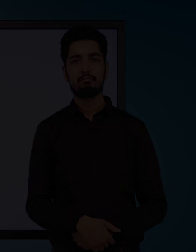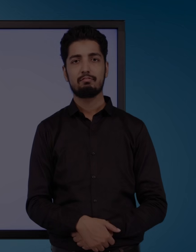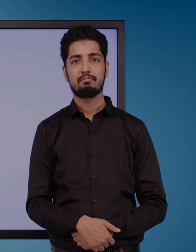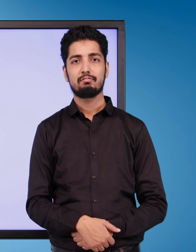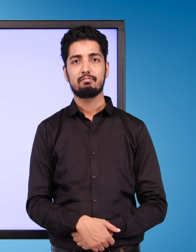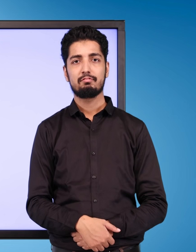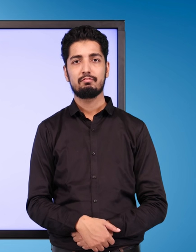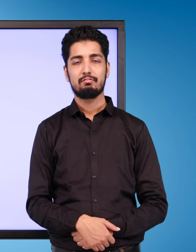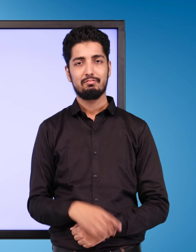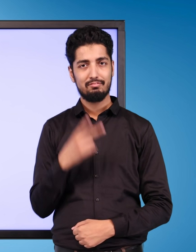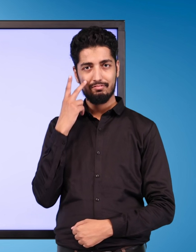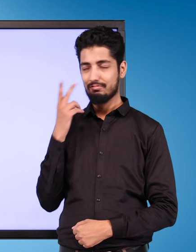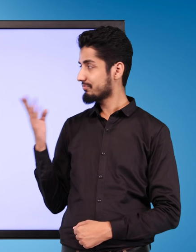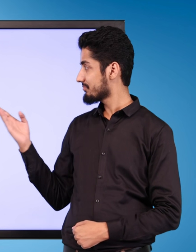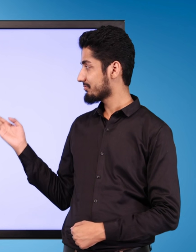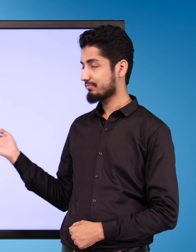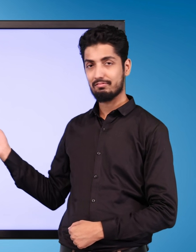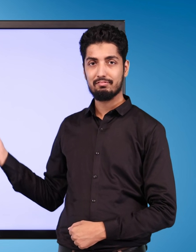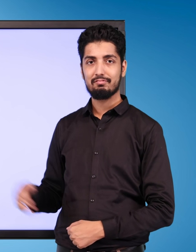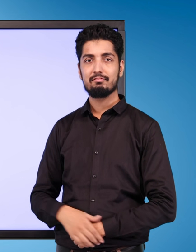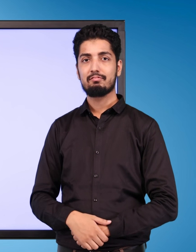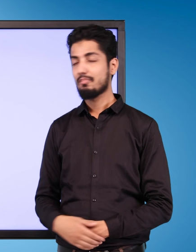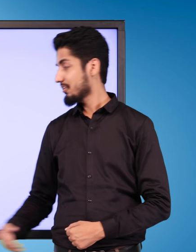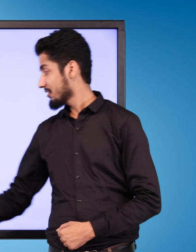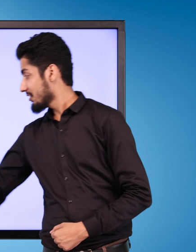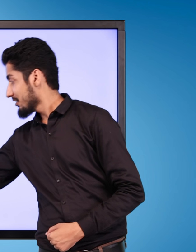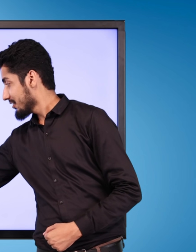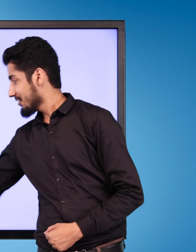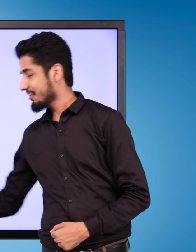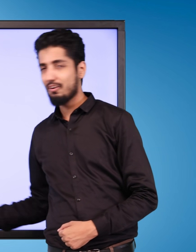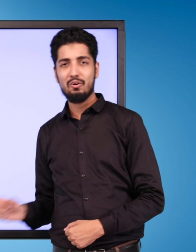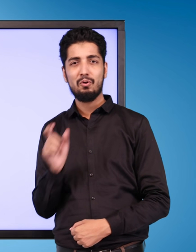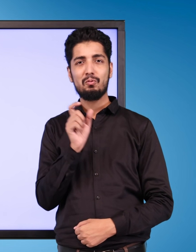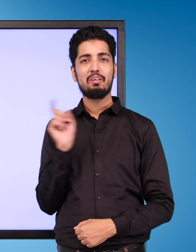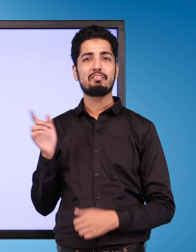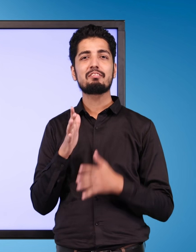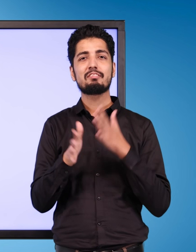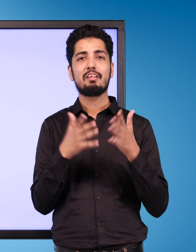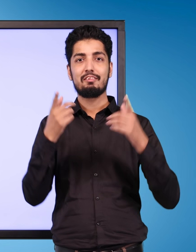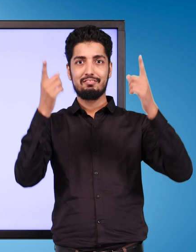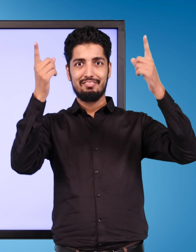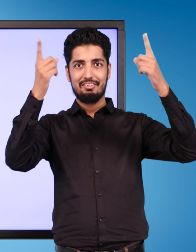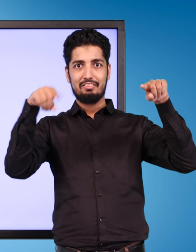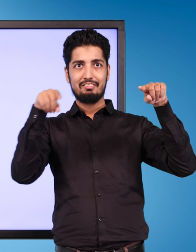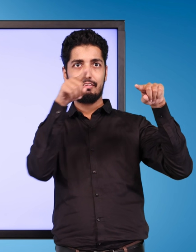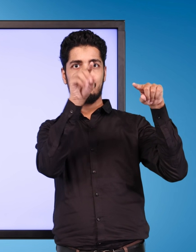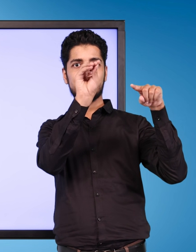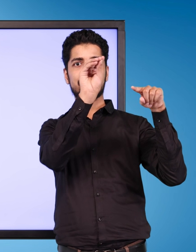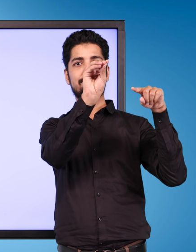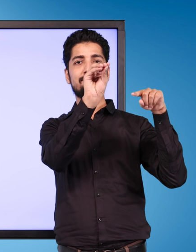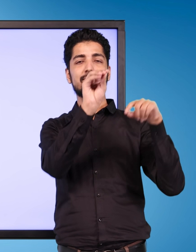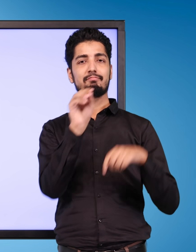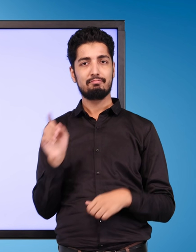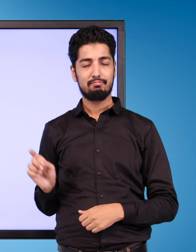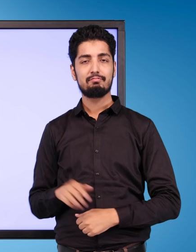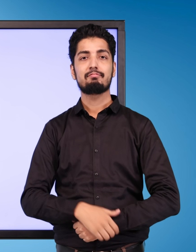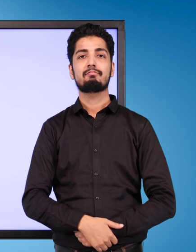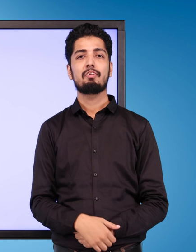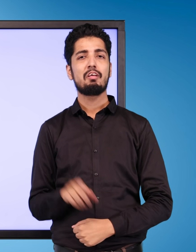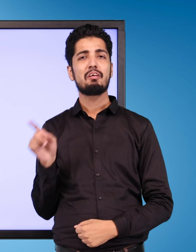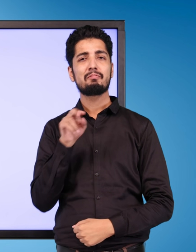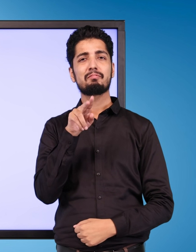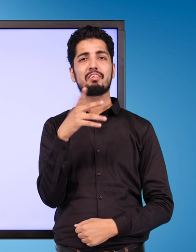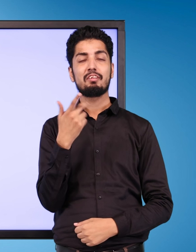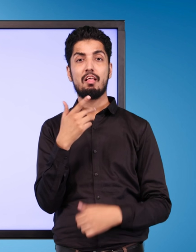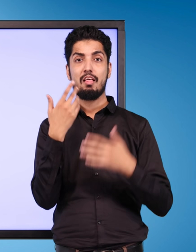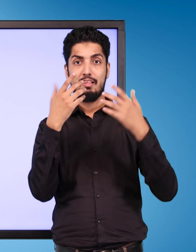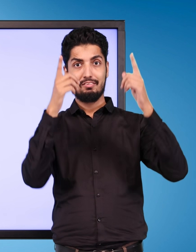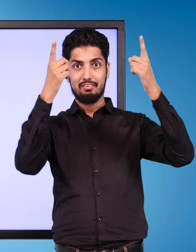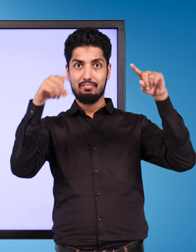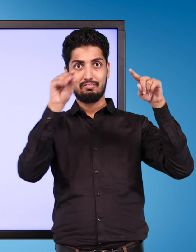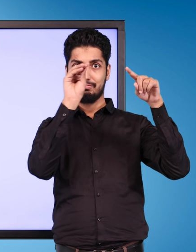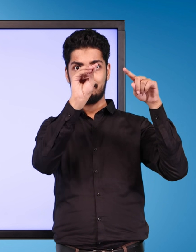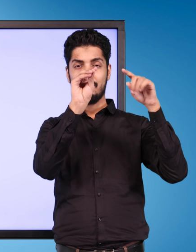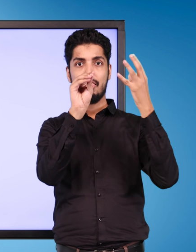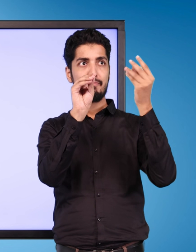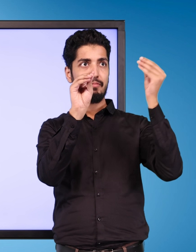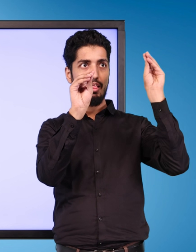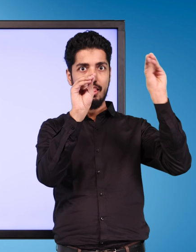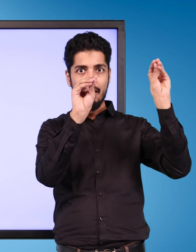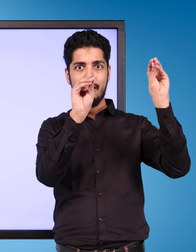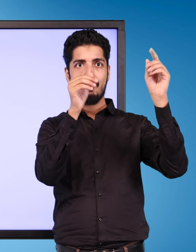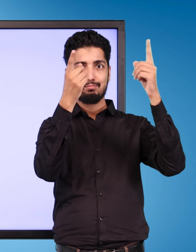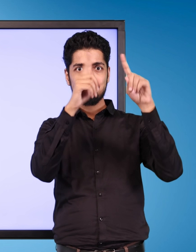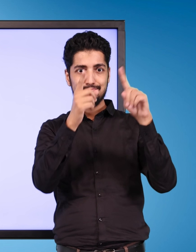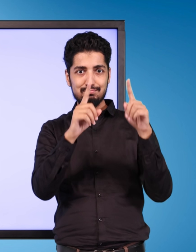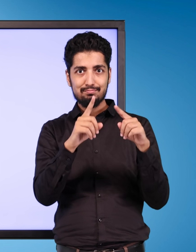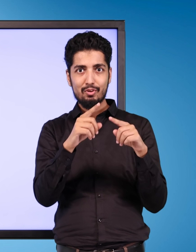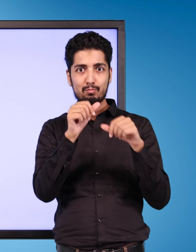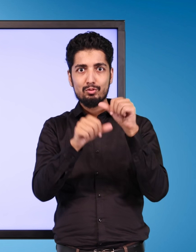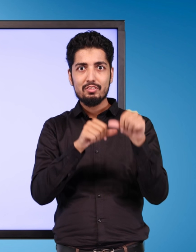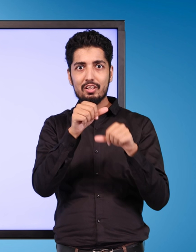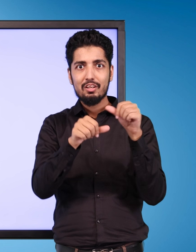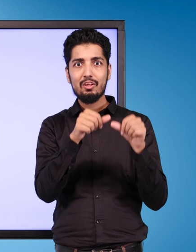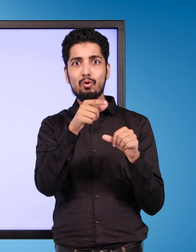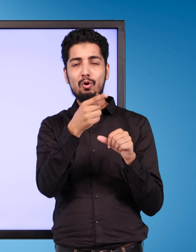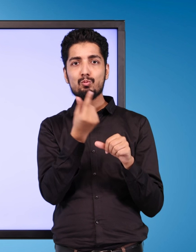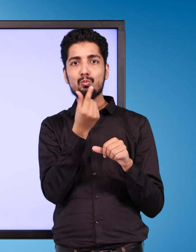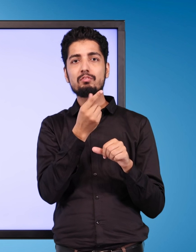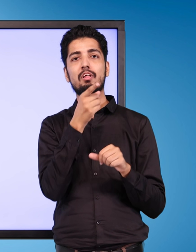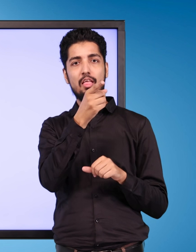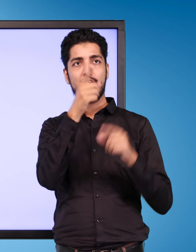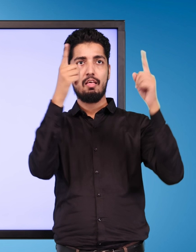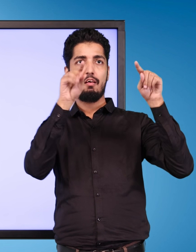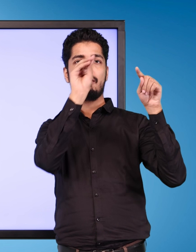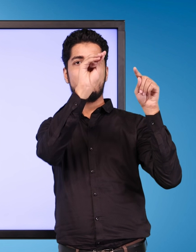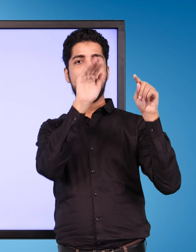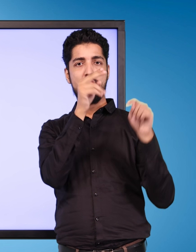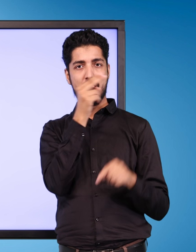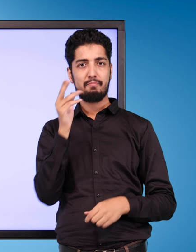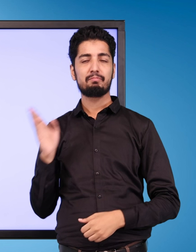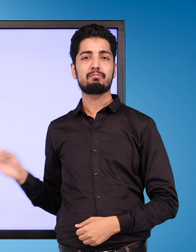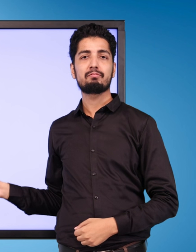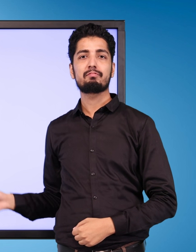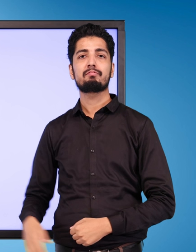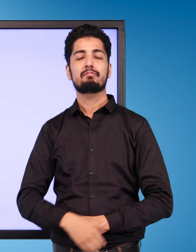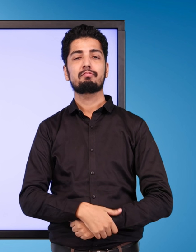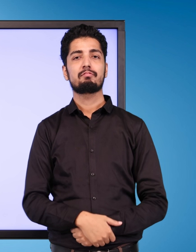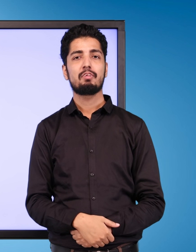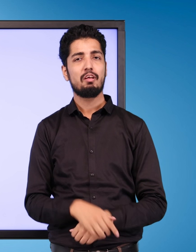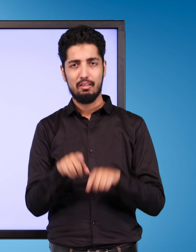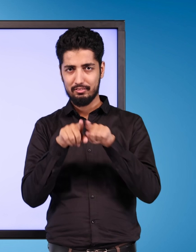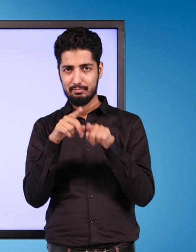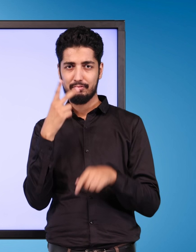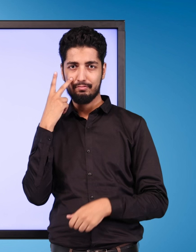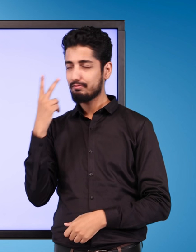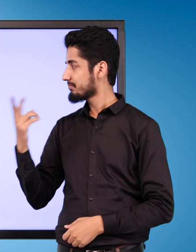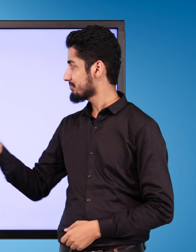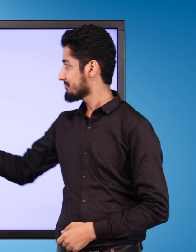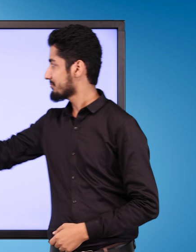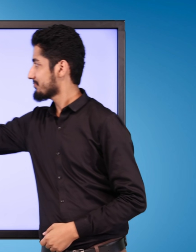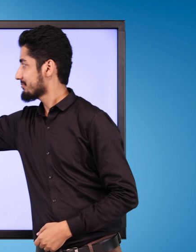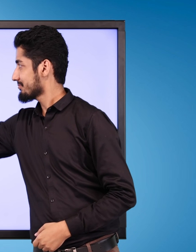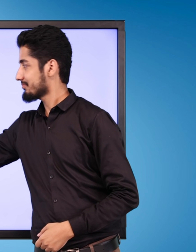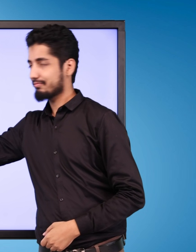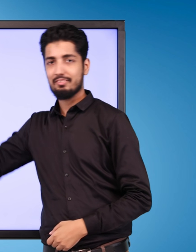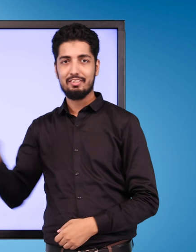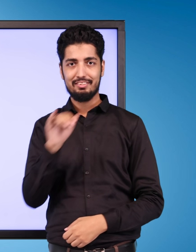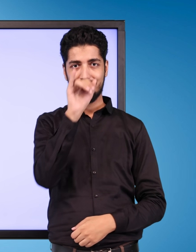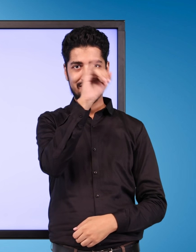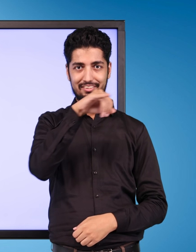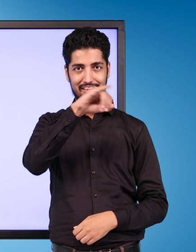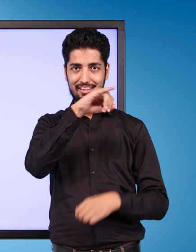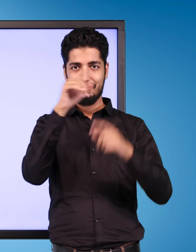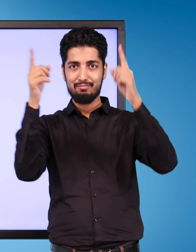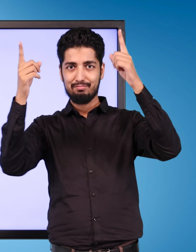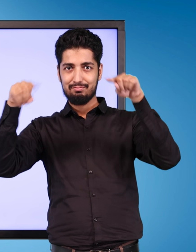Dividend This sign refers to dividend It is the number That is being divided in division For example, in 24 ÷ 6